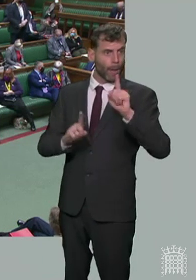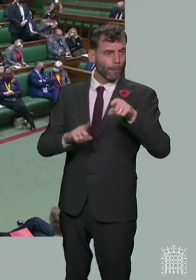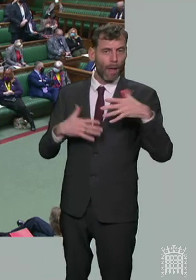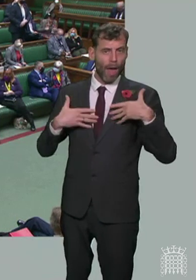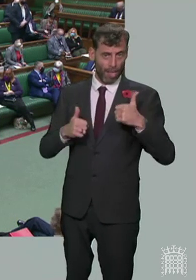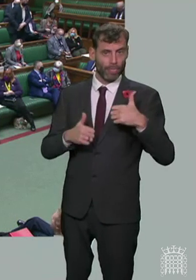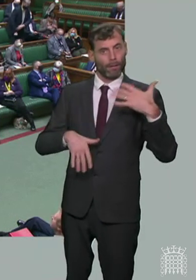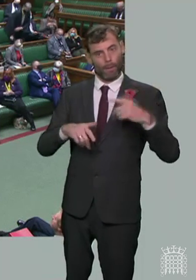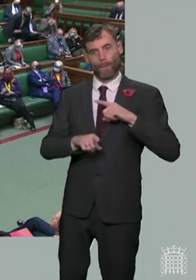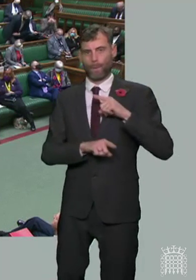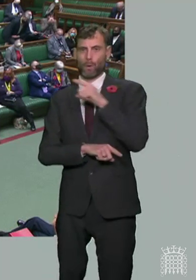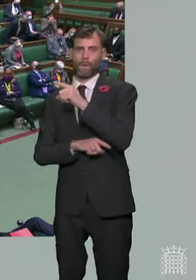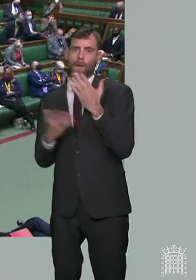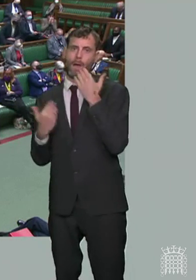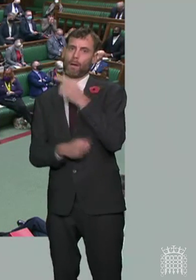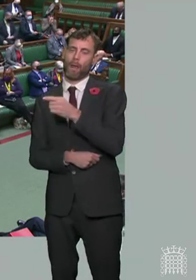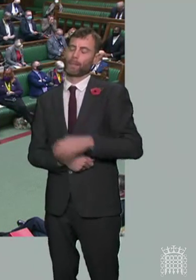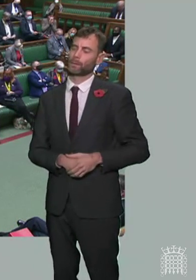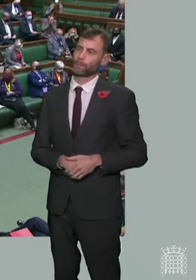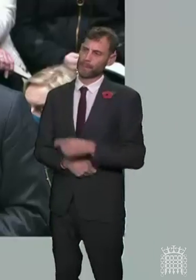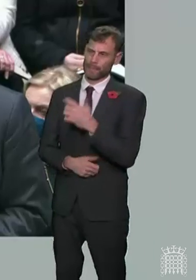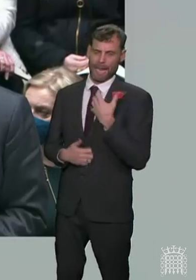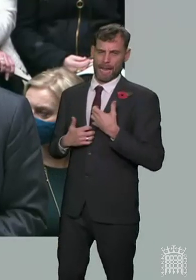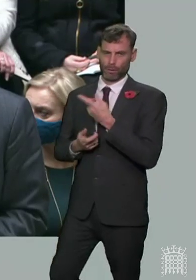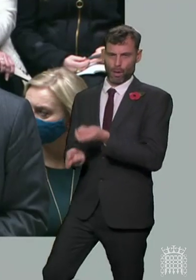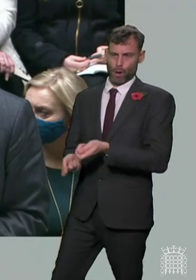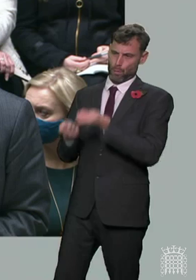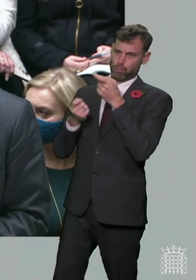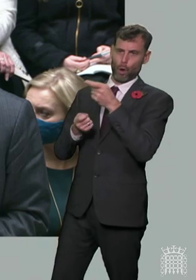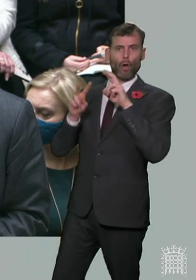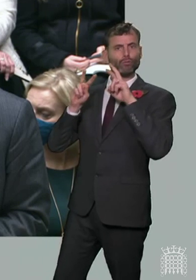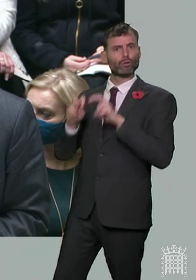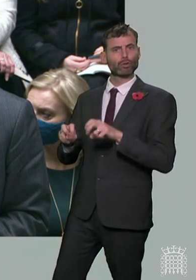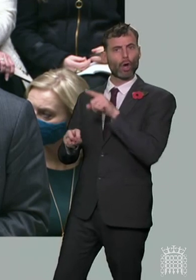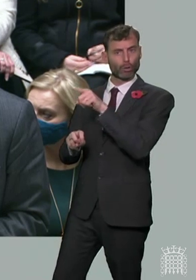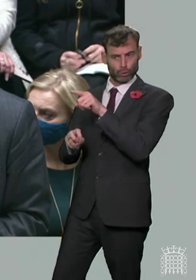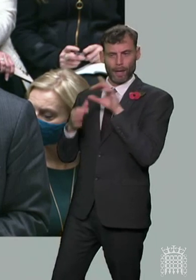The honourable Lady raises a very interesting aspect of research into epilepsy.